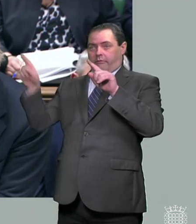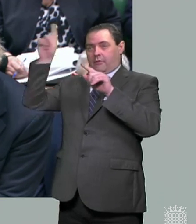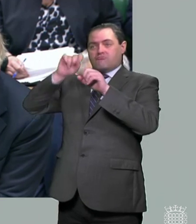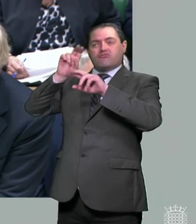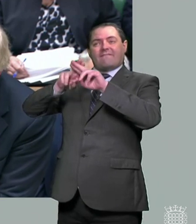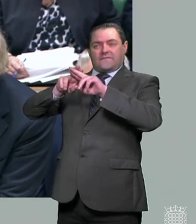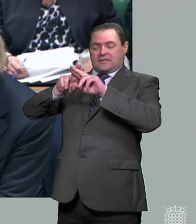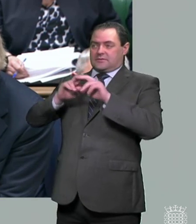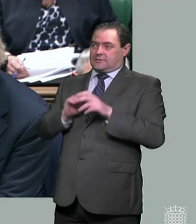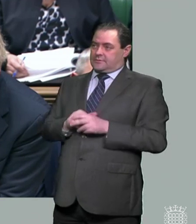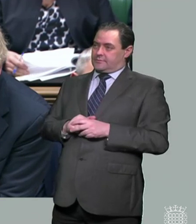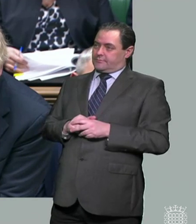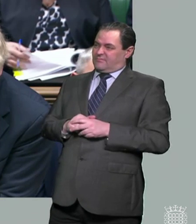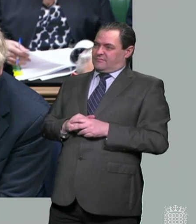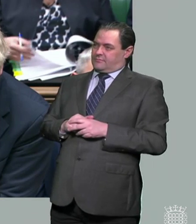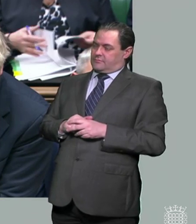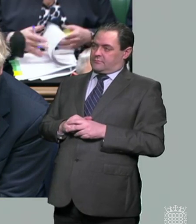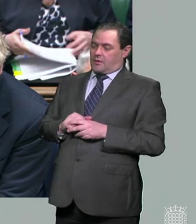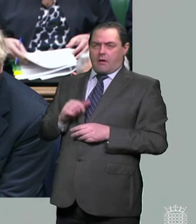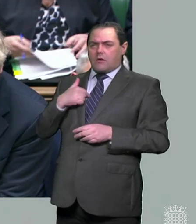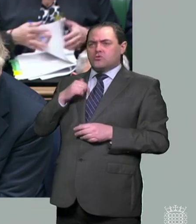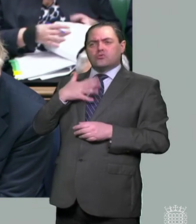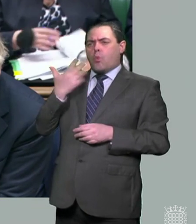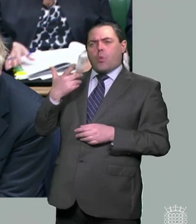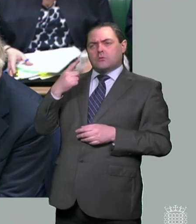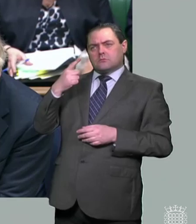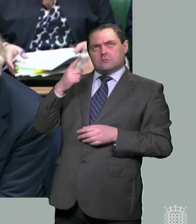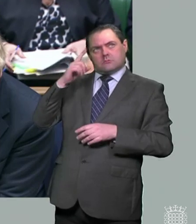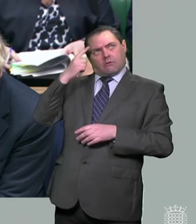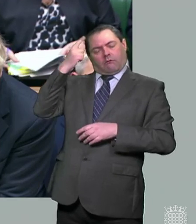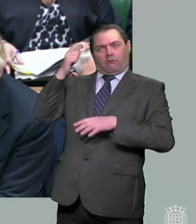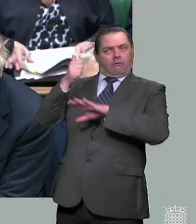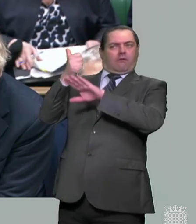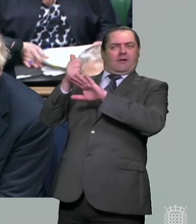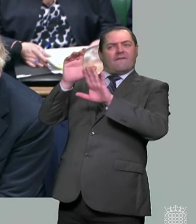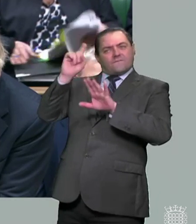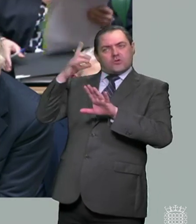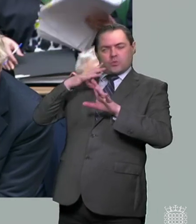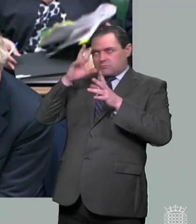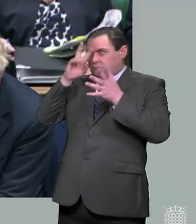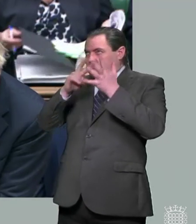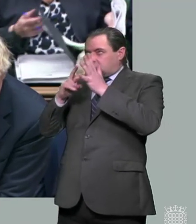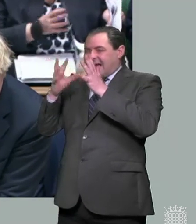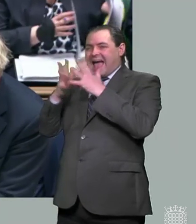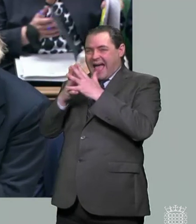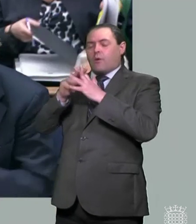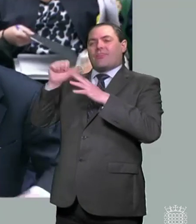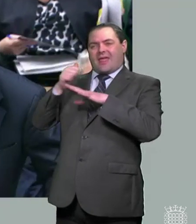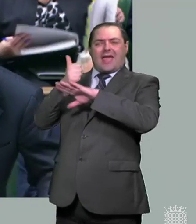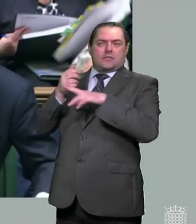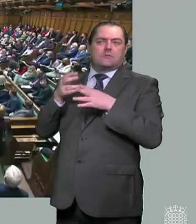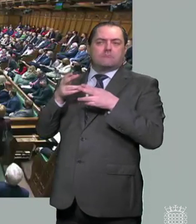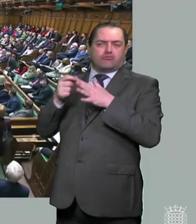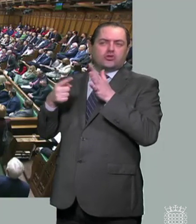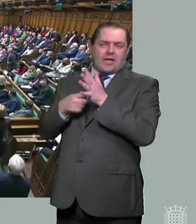What we are not doing is coming up with a scheme before we have decided exactly what to do and how to fund it, but we are not ruling it out.